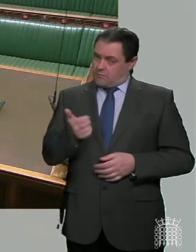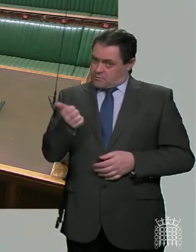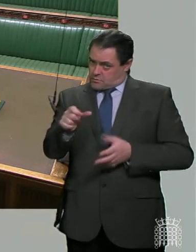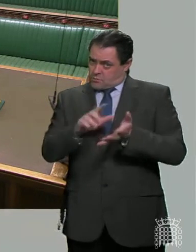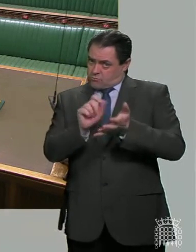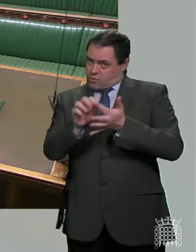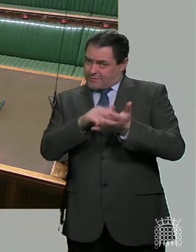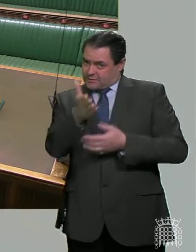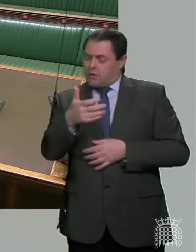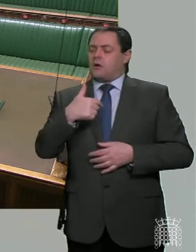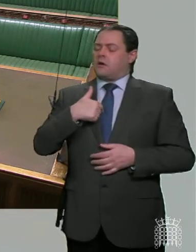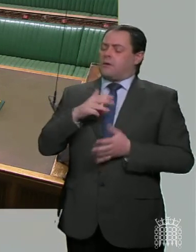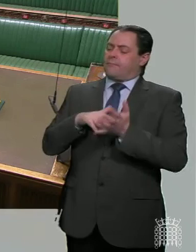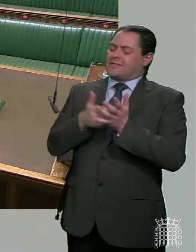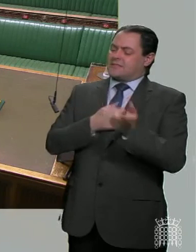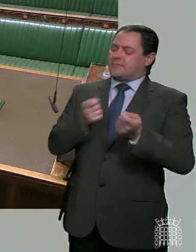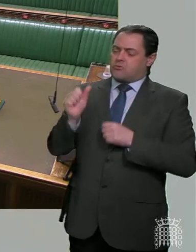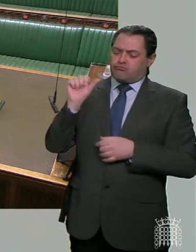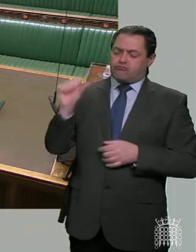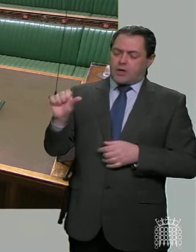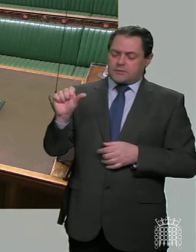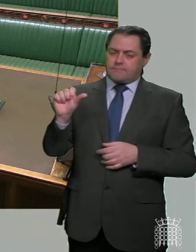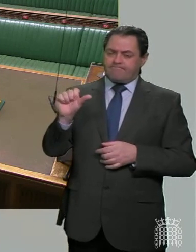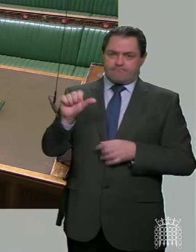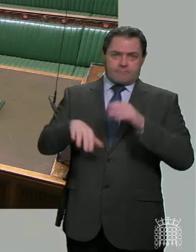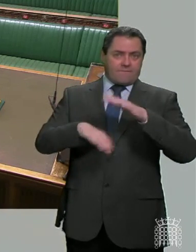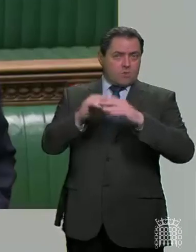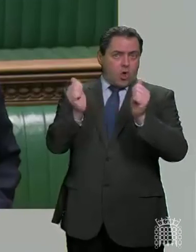The right honourable and learned Gentleman is entirely right.